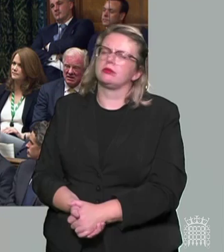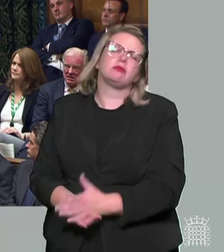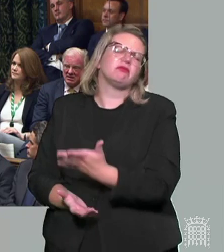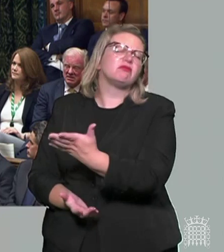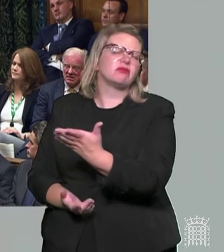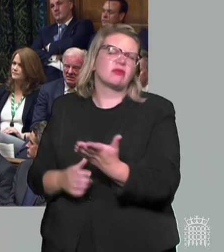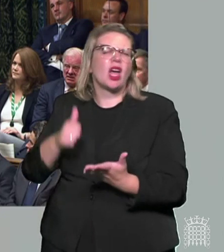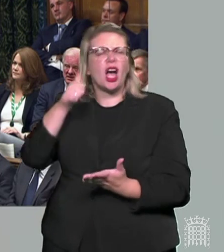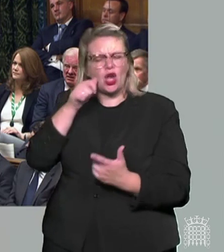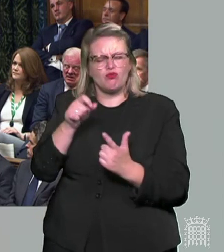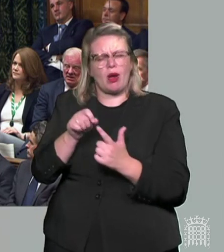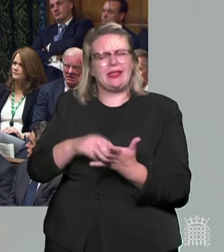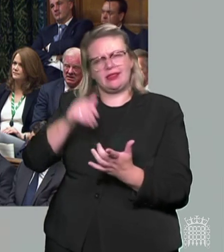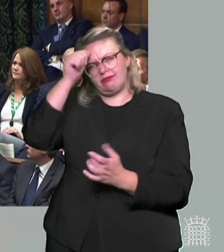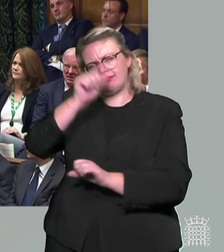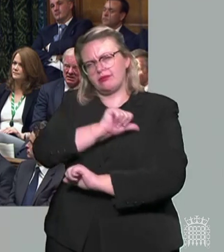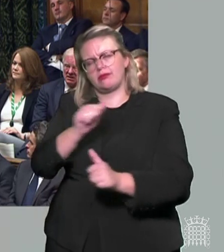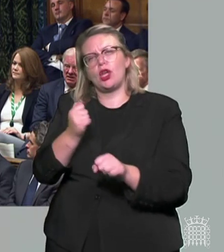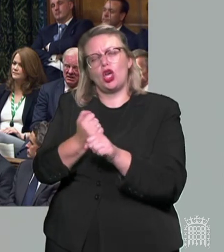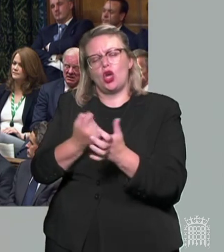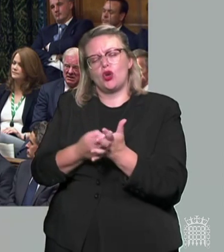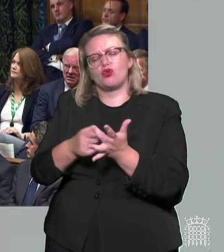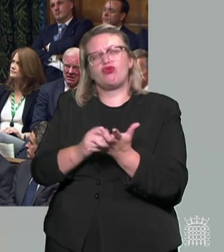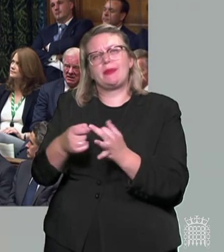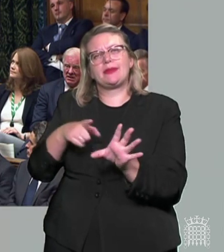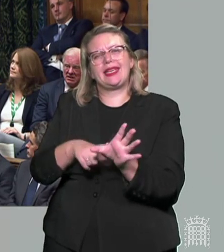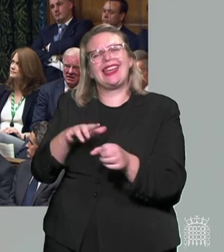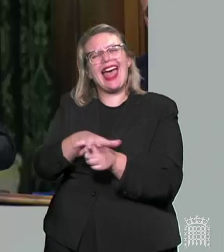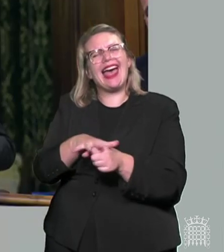I know that my right honourable Friend is aware of the importance of the seafood processing industry to the Grimsby-Cleethorpes area.